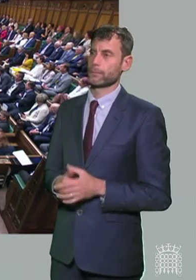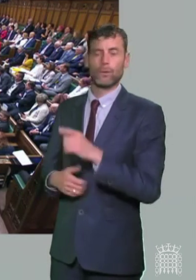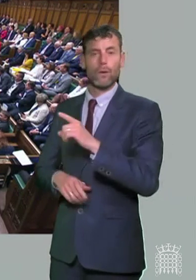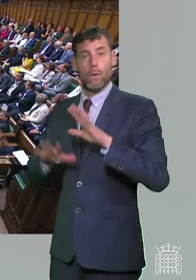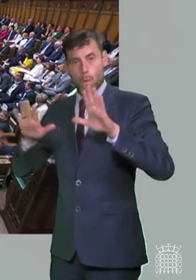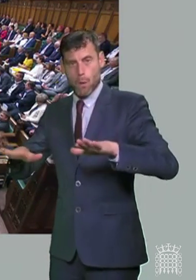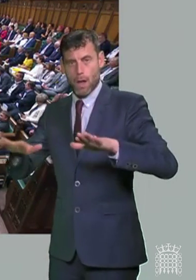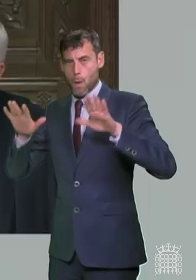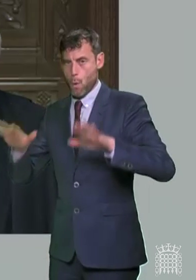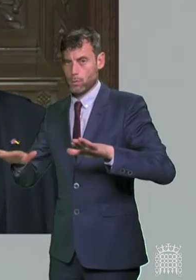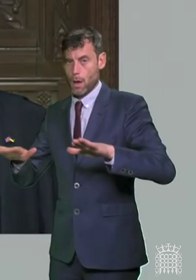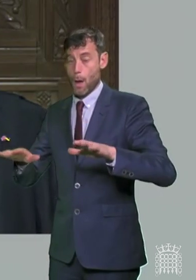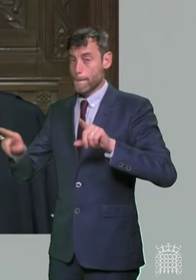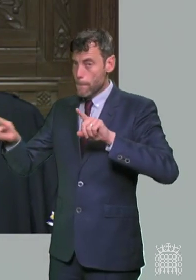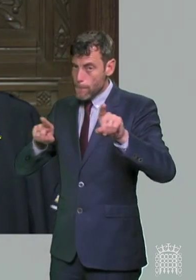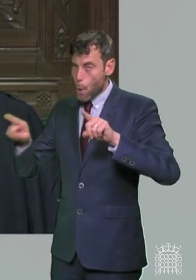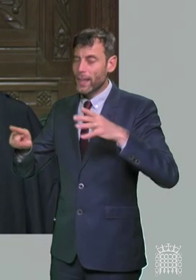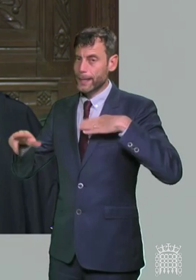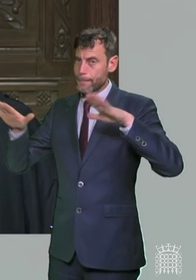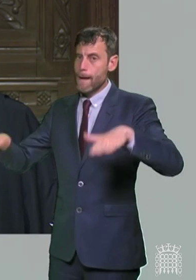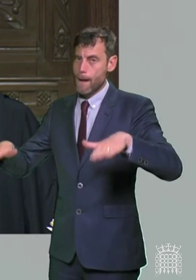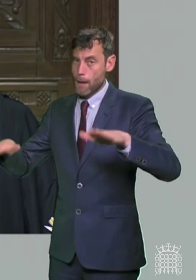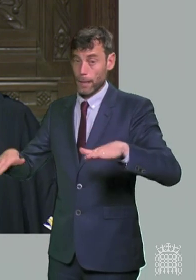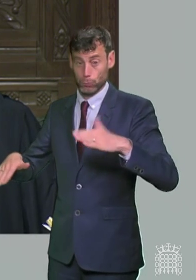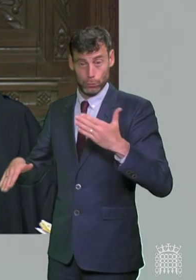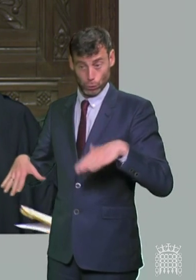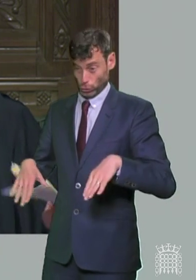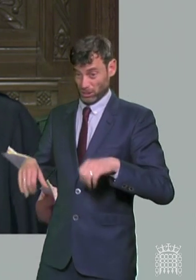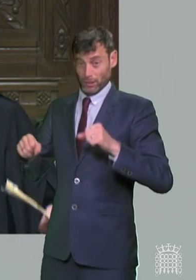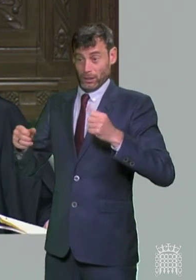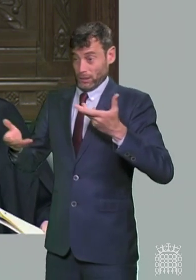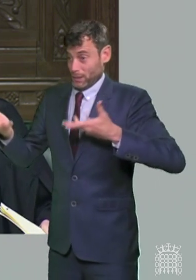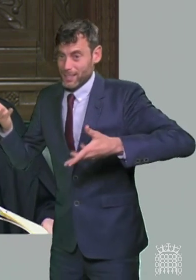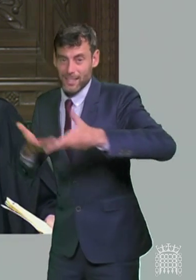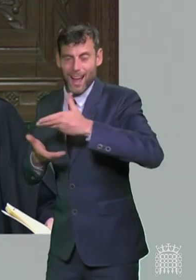Order. Both sides, let us calm down. We have only just started.